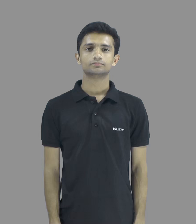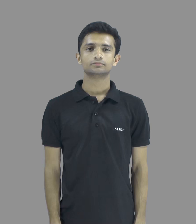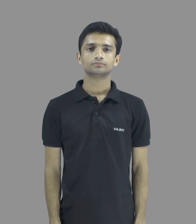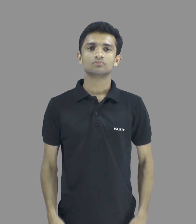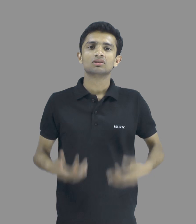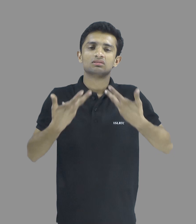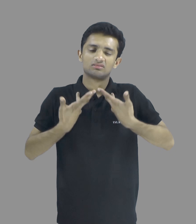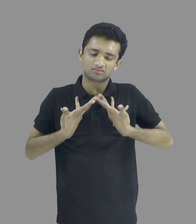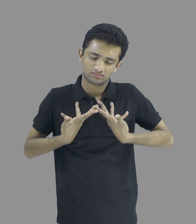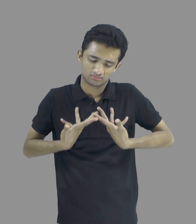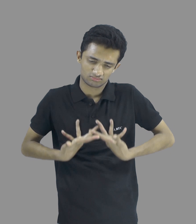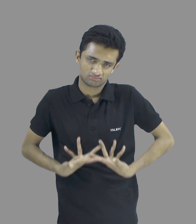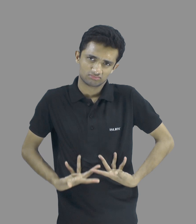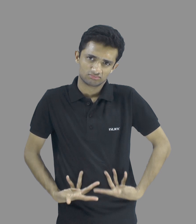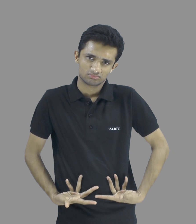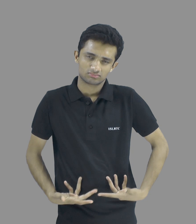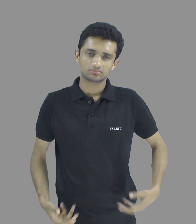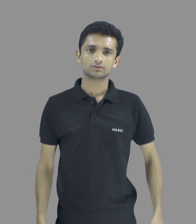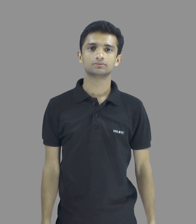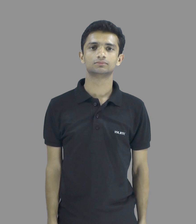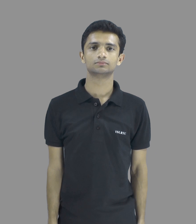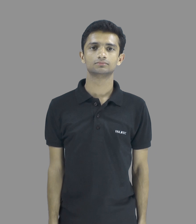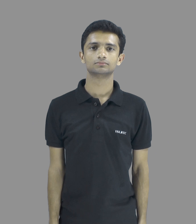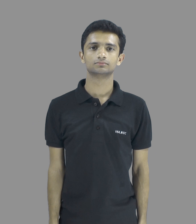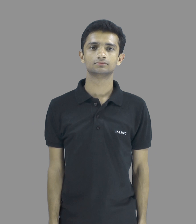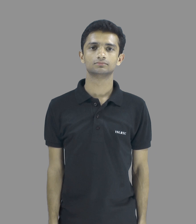Tired Exhausted Fatigued